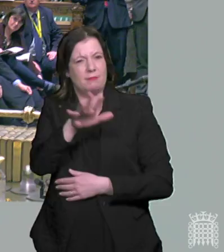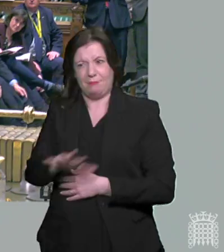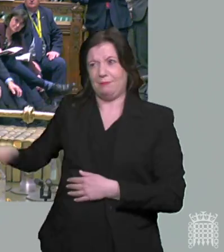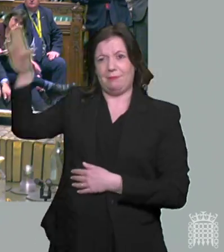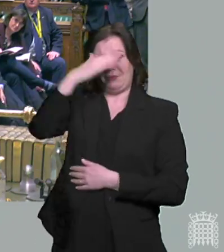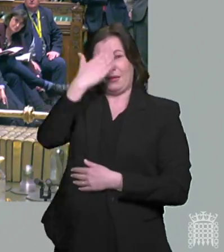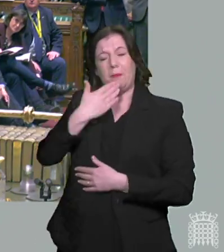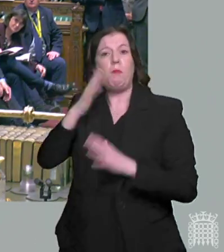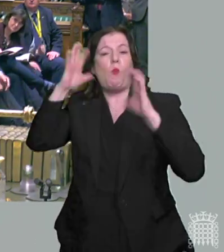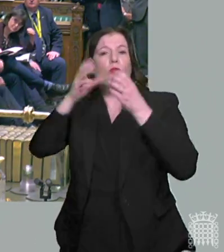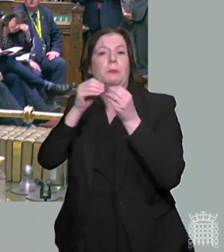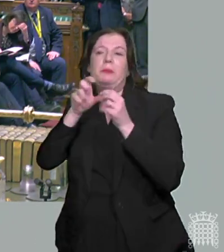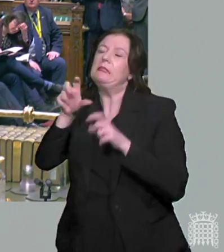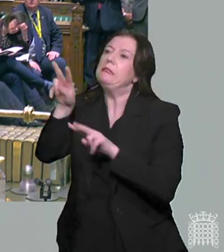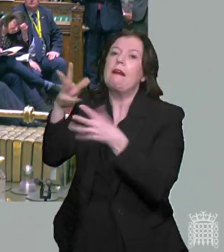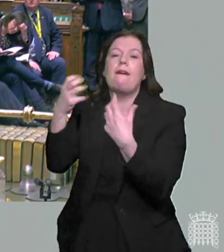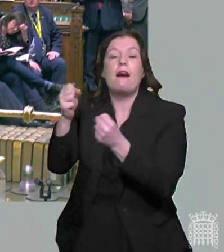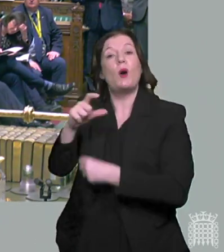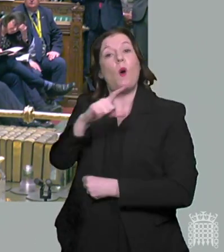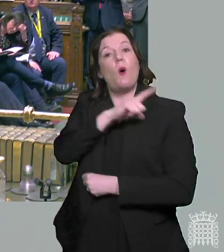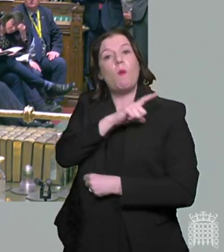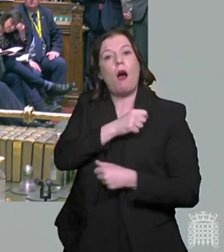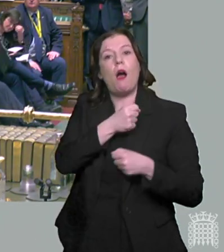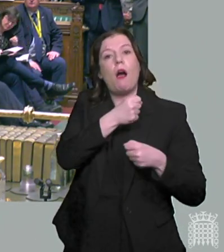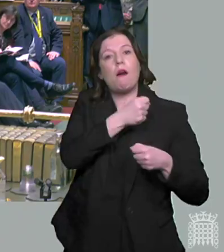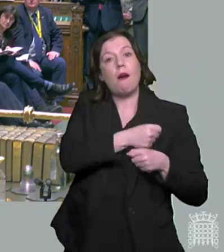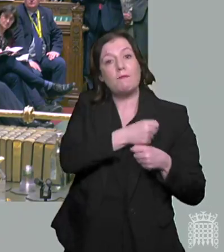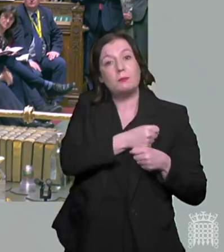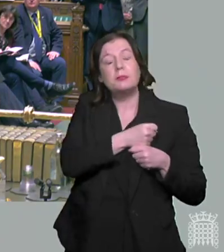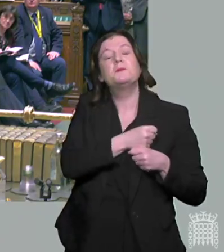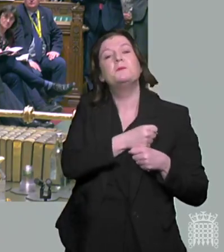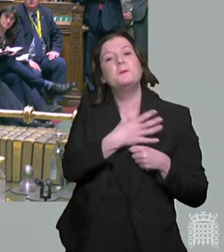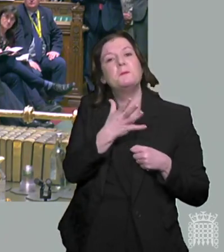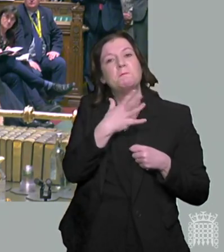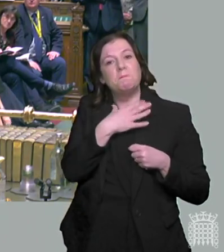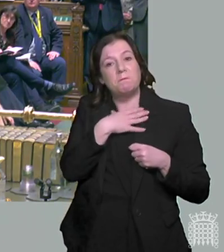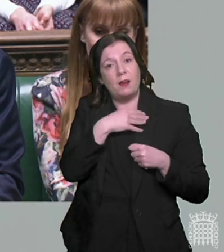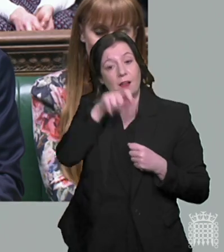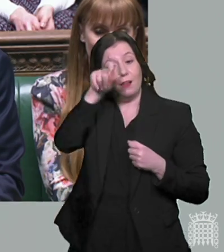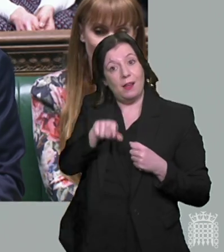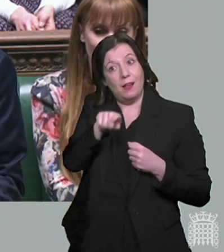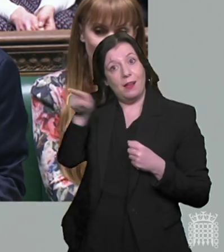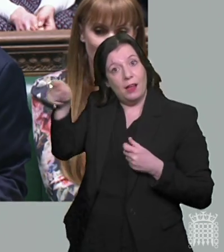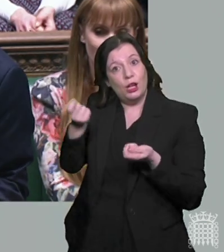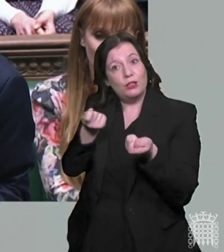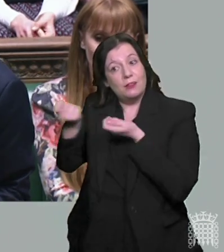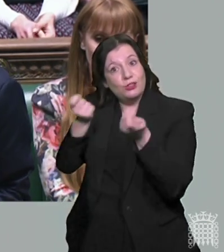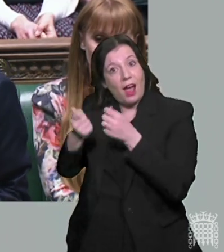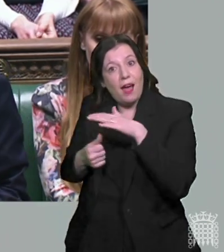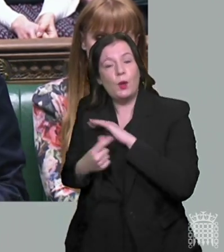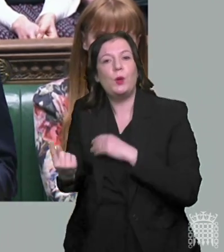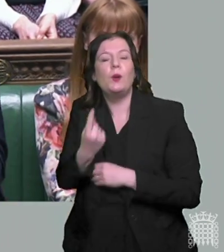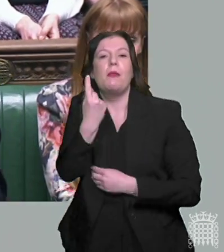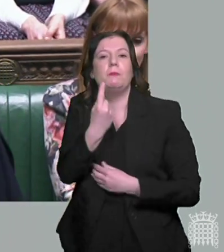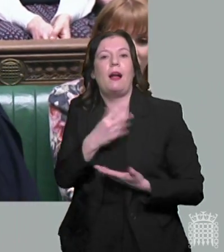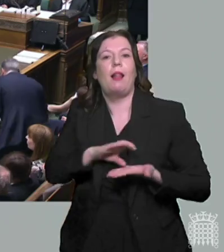about the BBC have been made worse because the Government chose to put a Tory donor with no broadcasting experience in charge of the BBC?